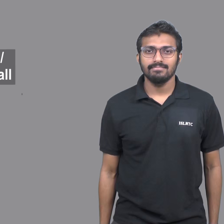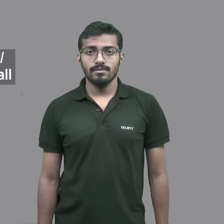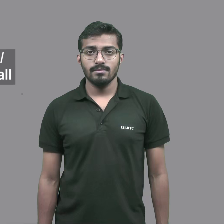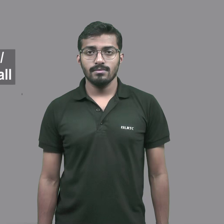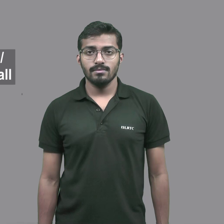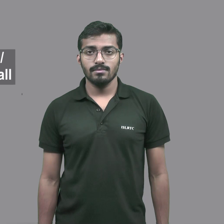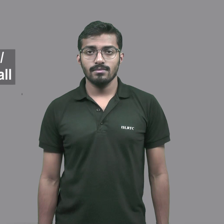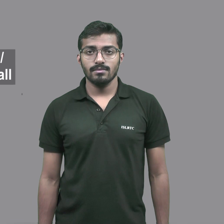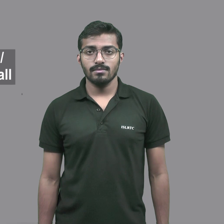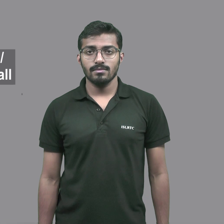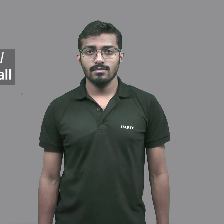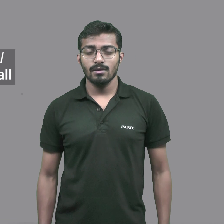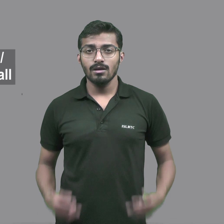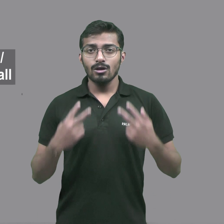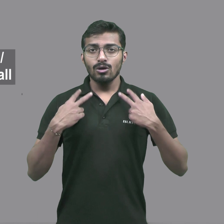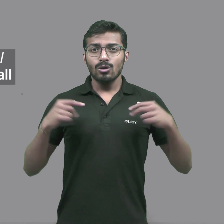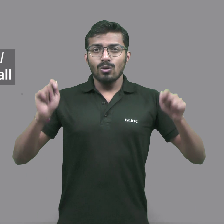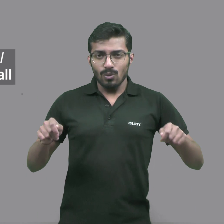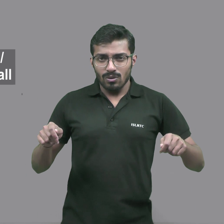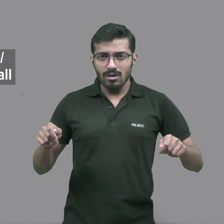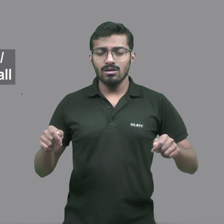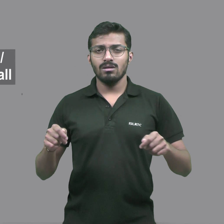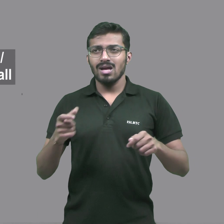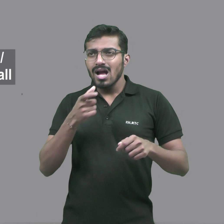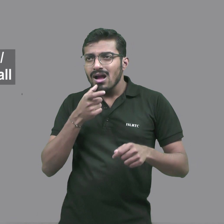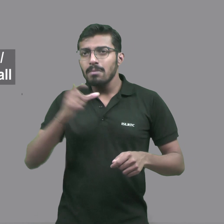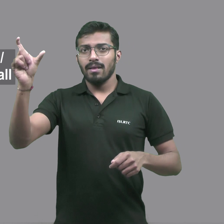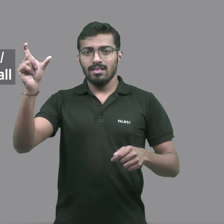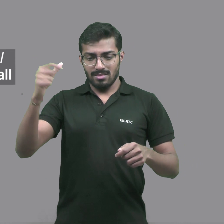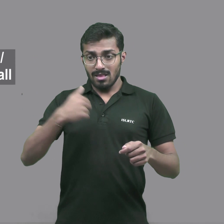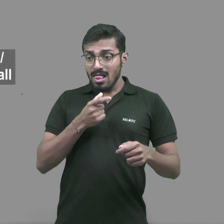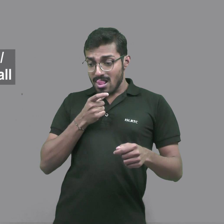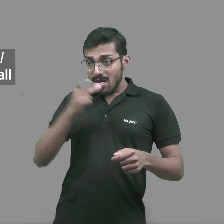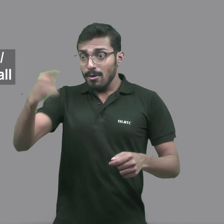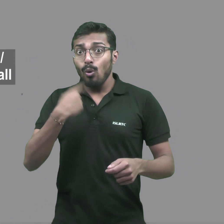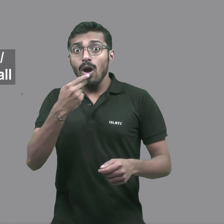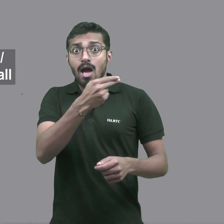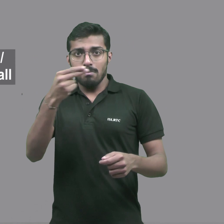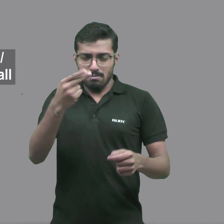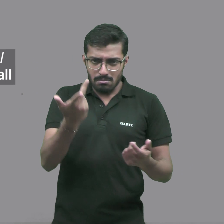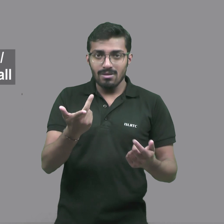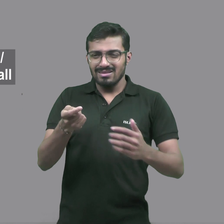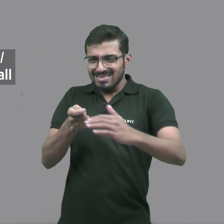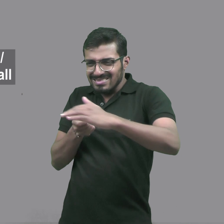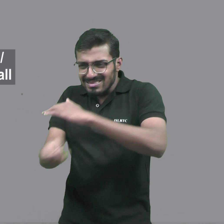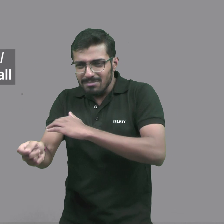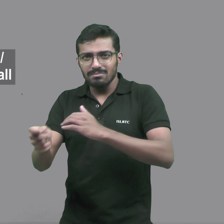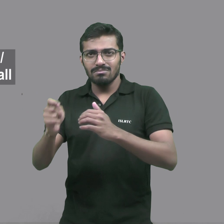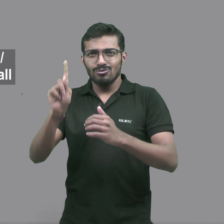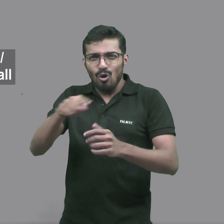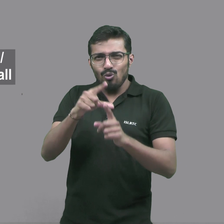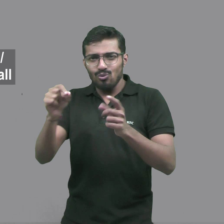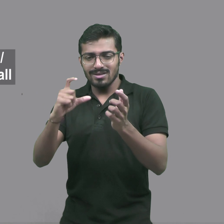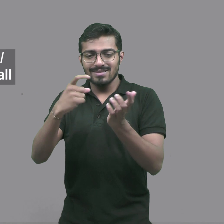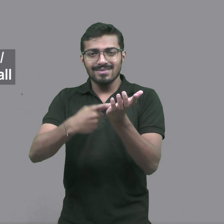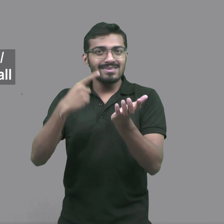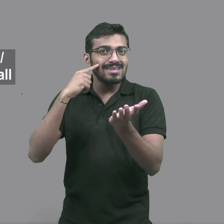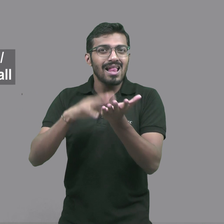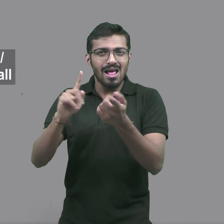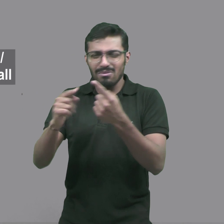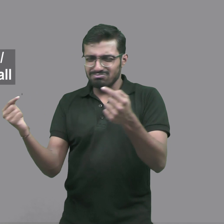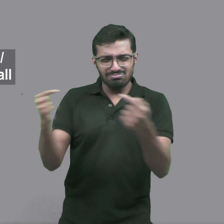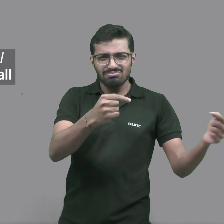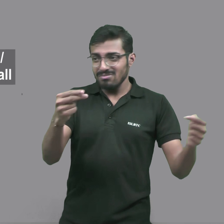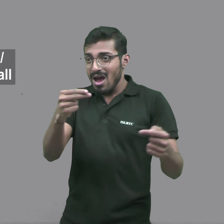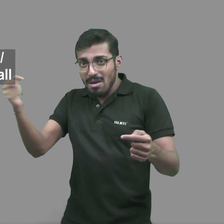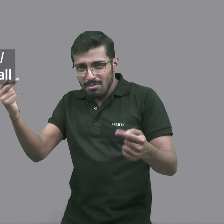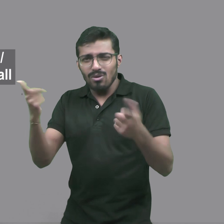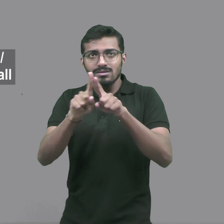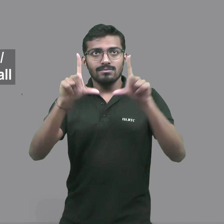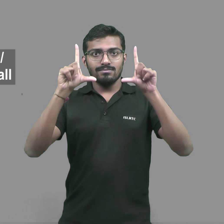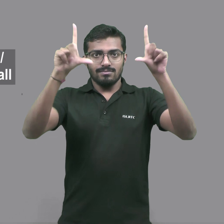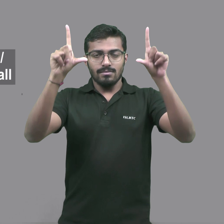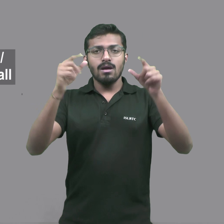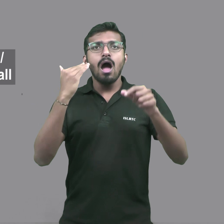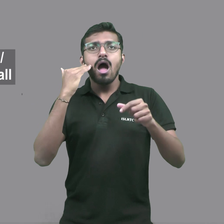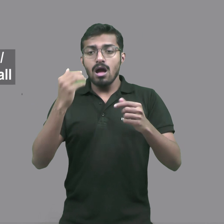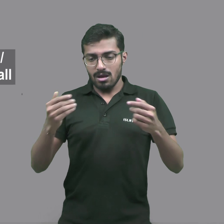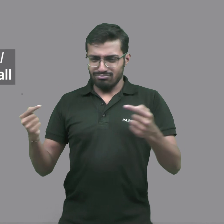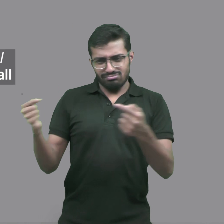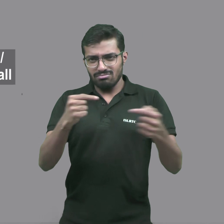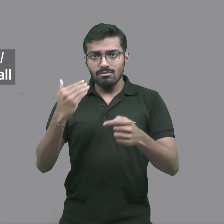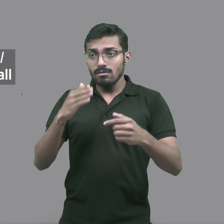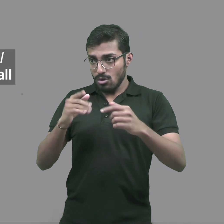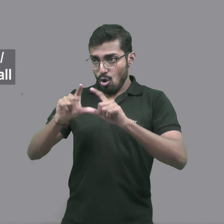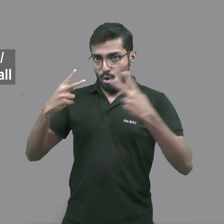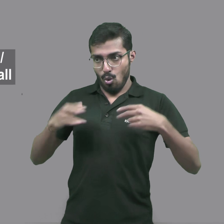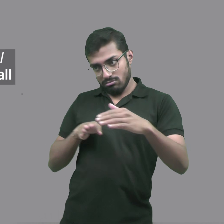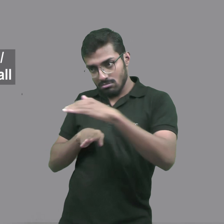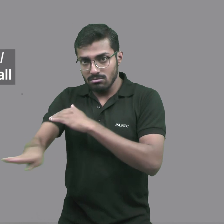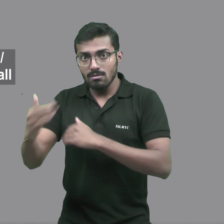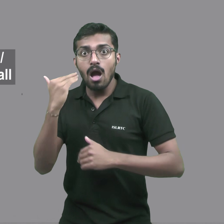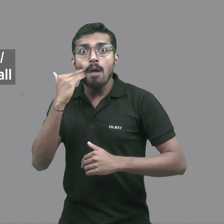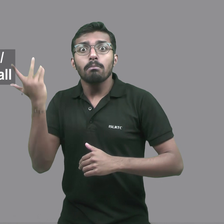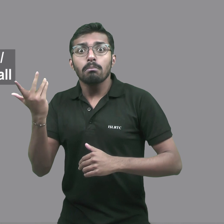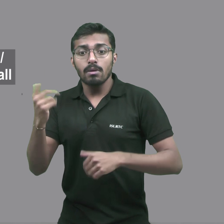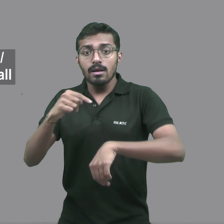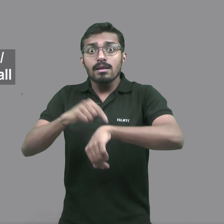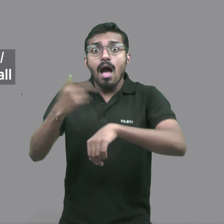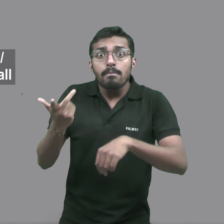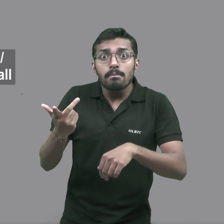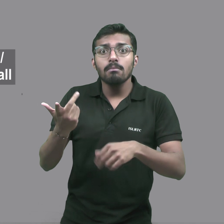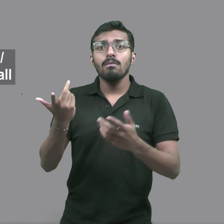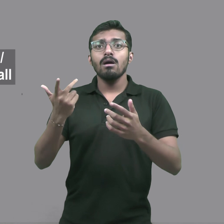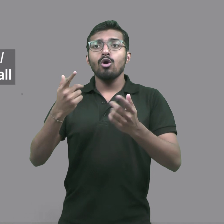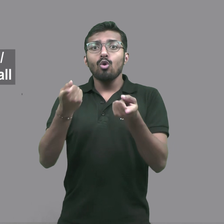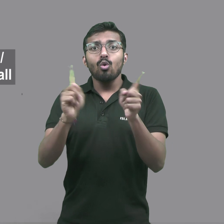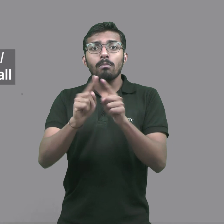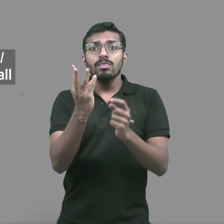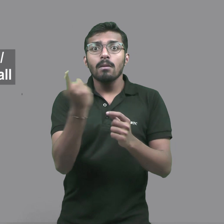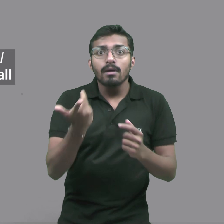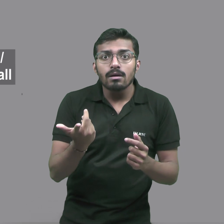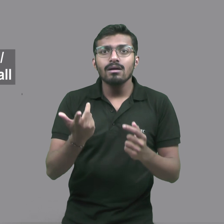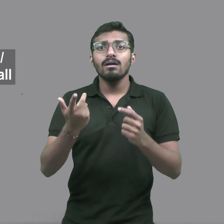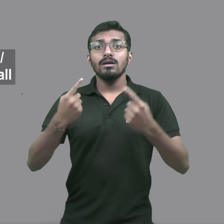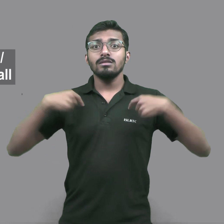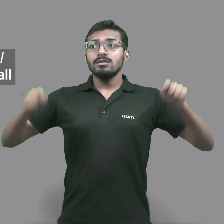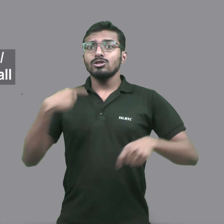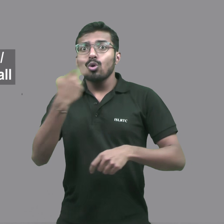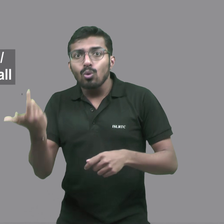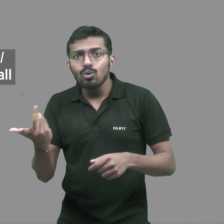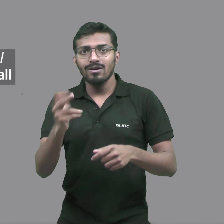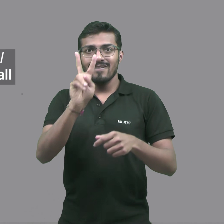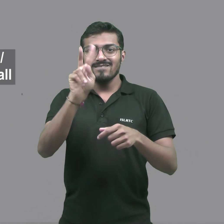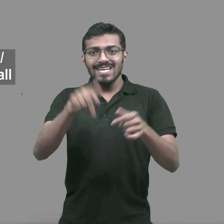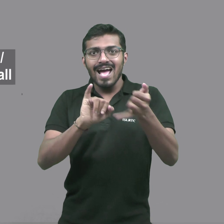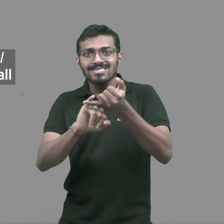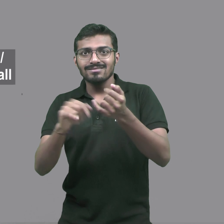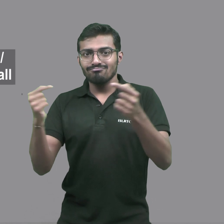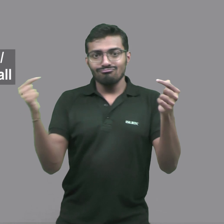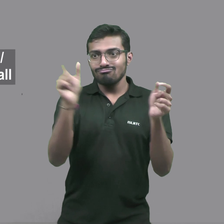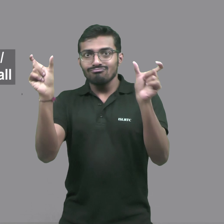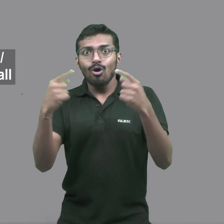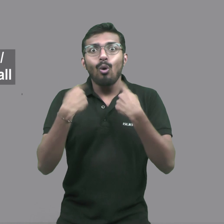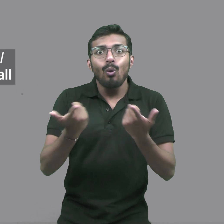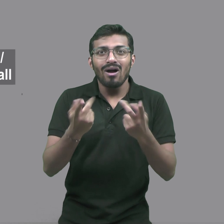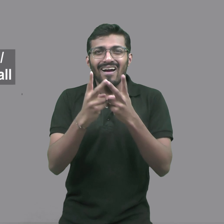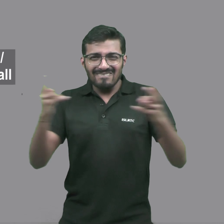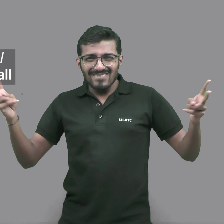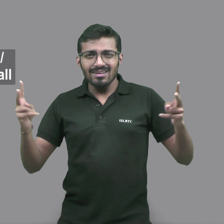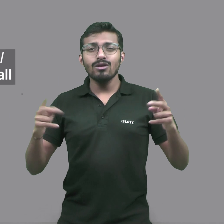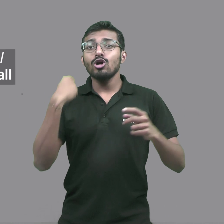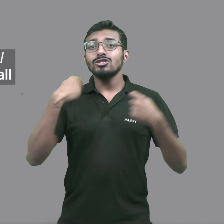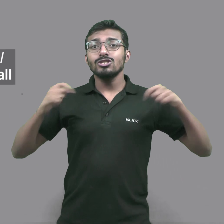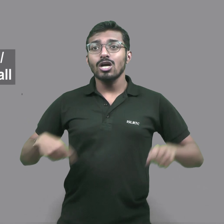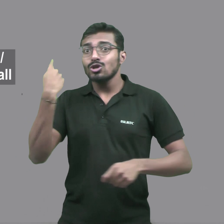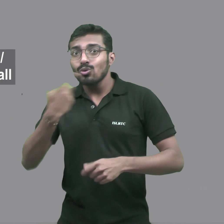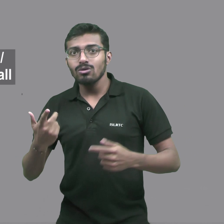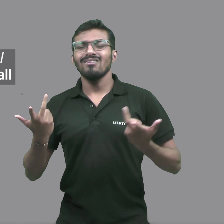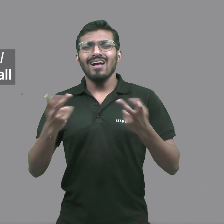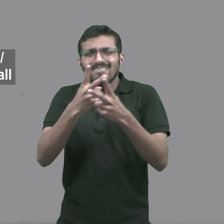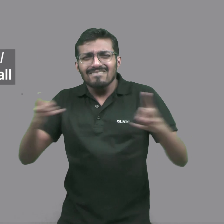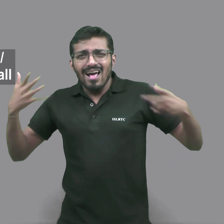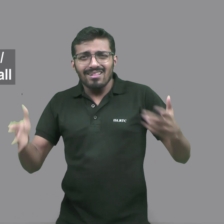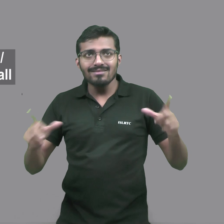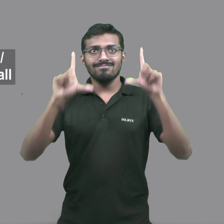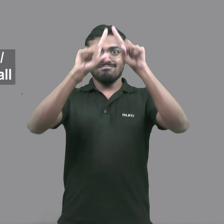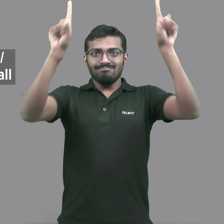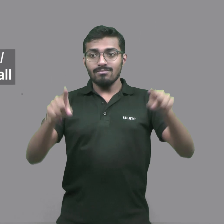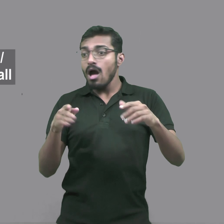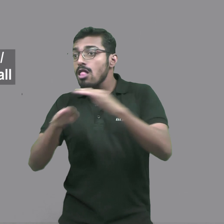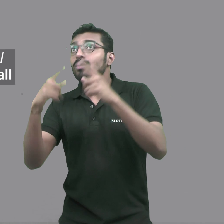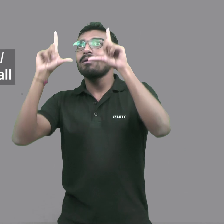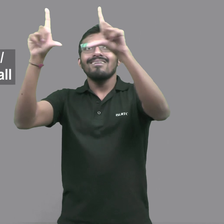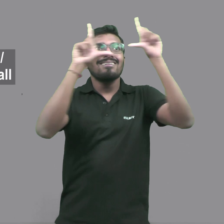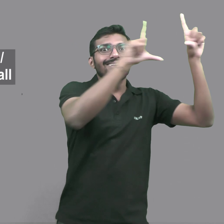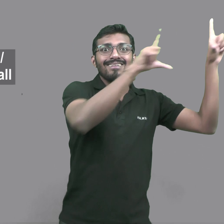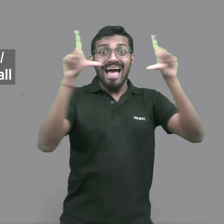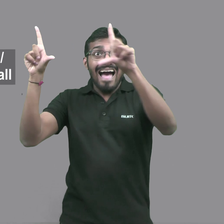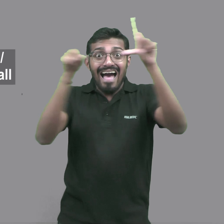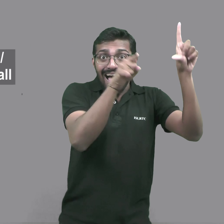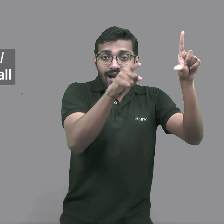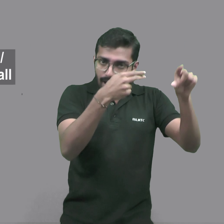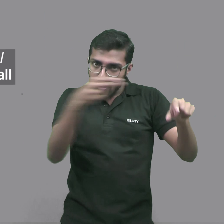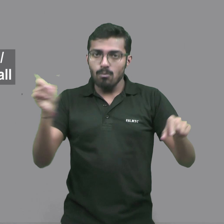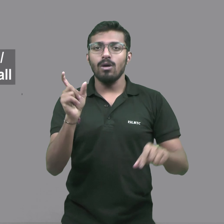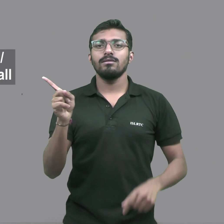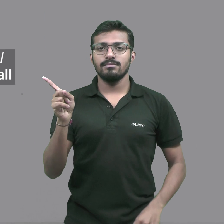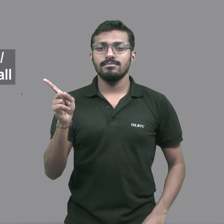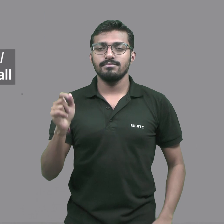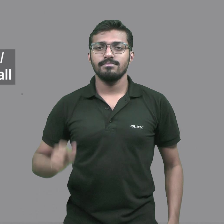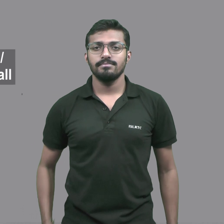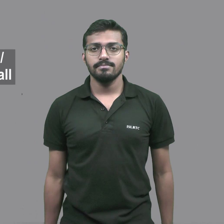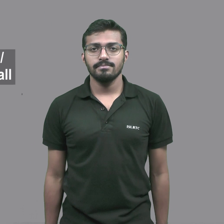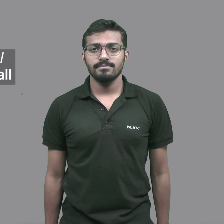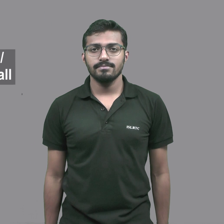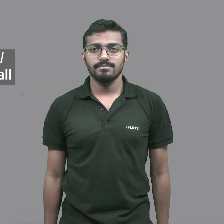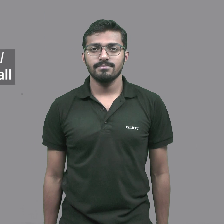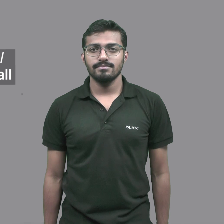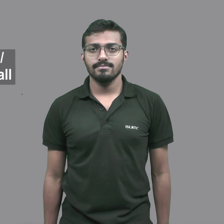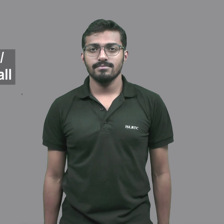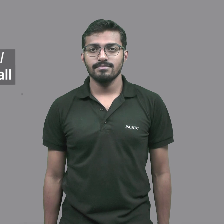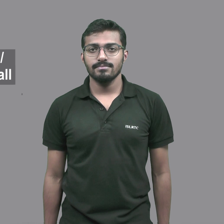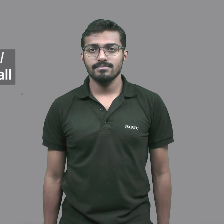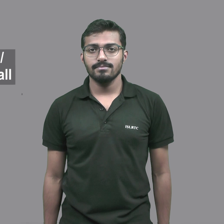Cause List or Calender Call